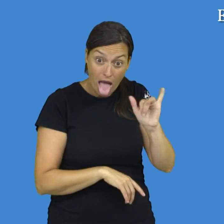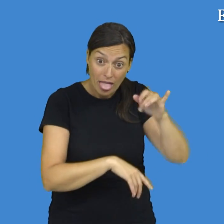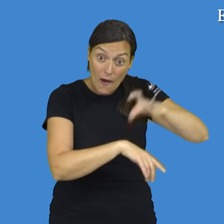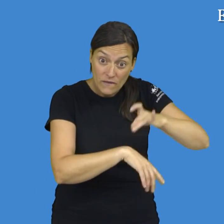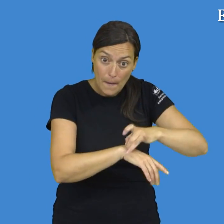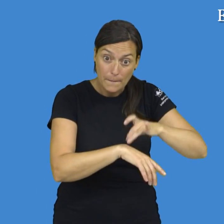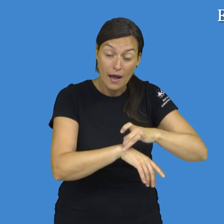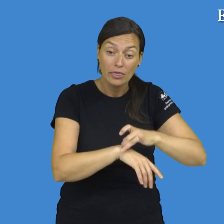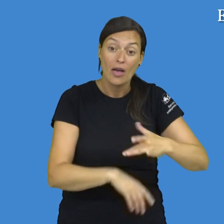enfermo